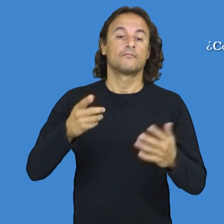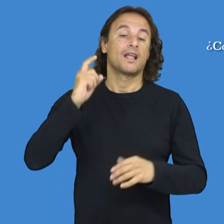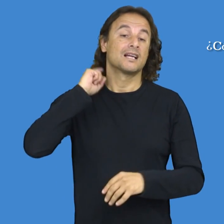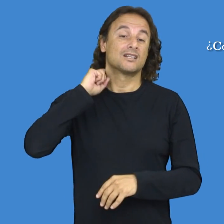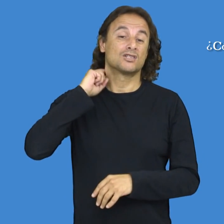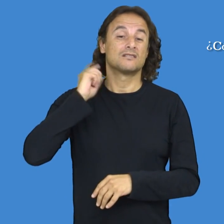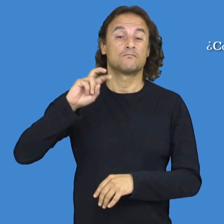meningitis